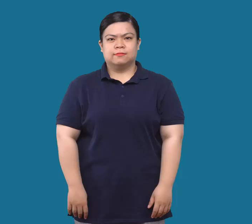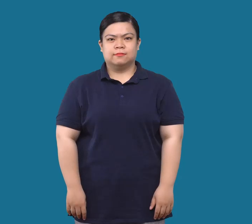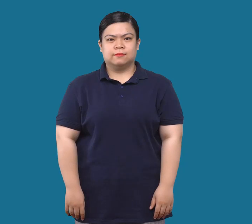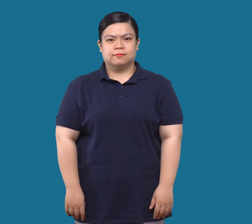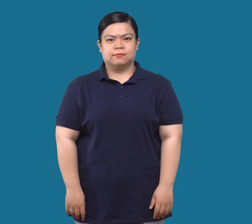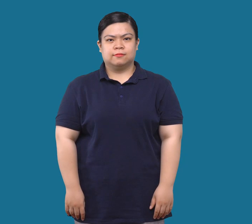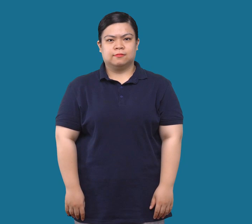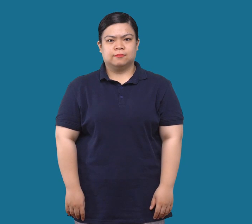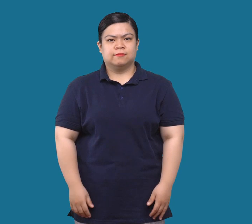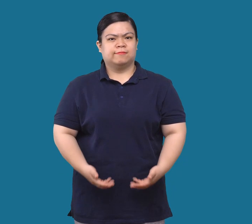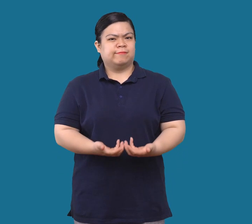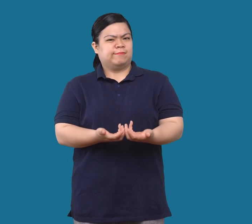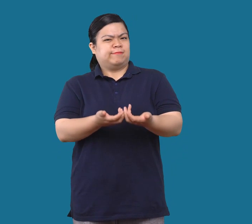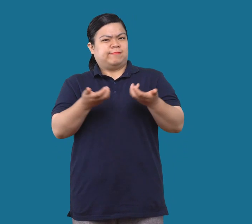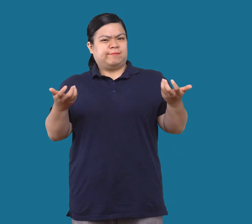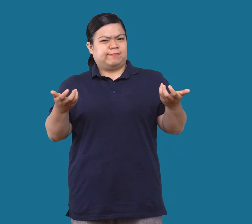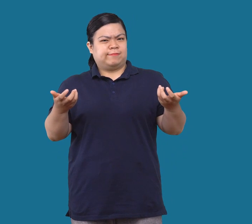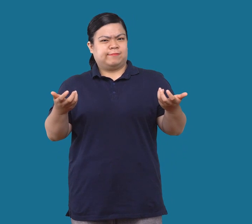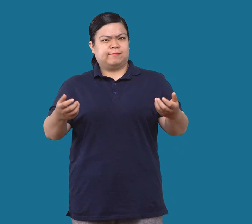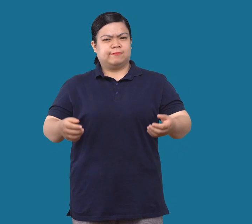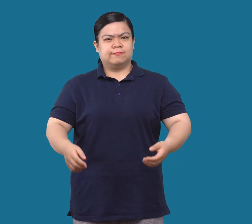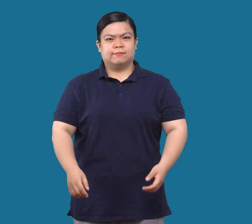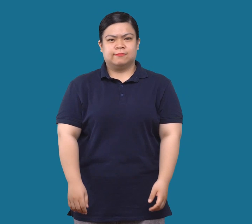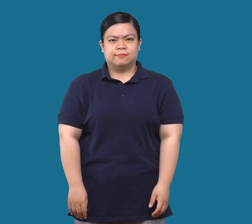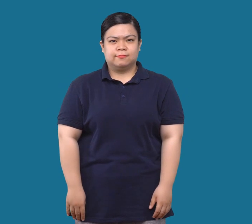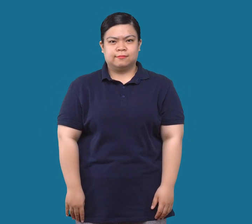tách